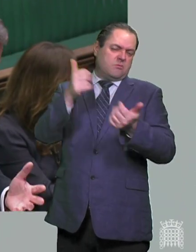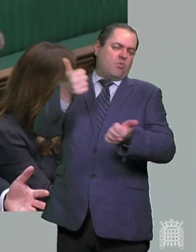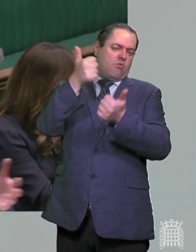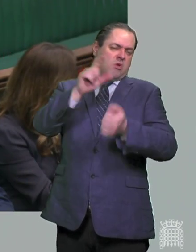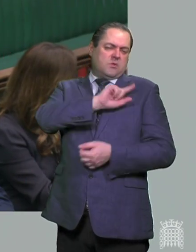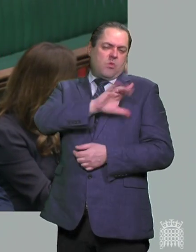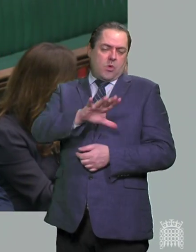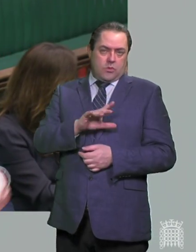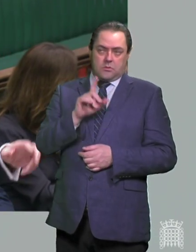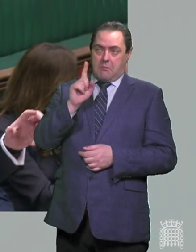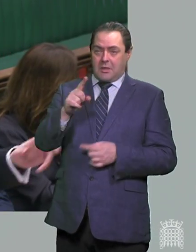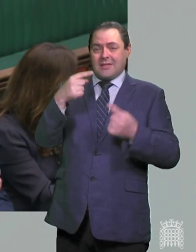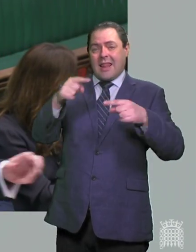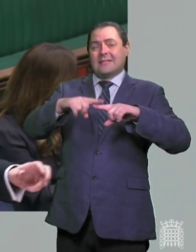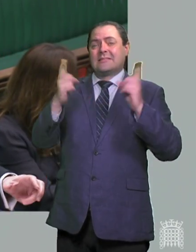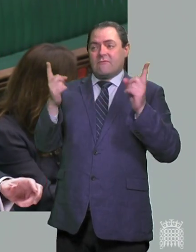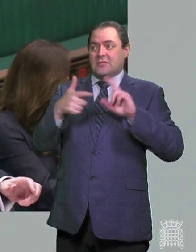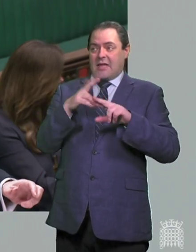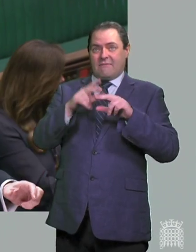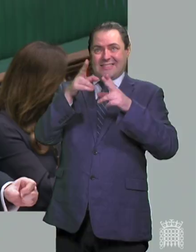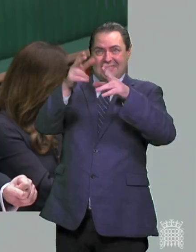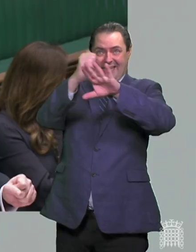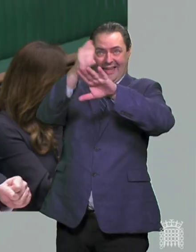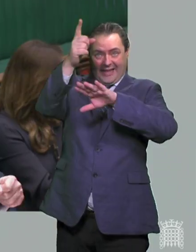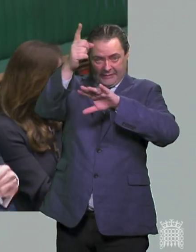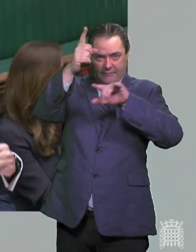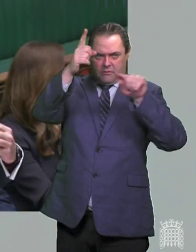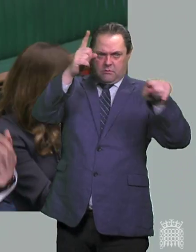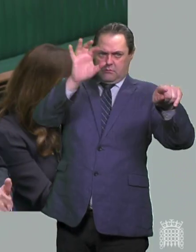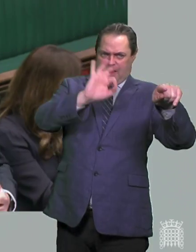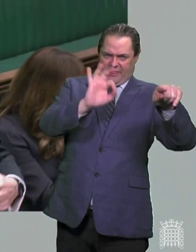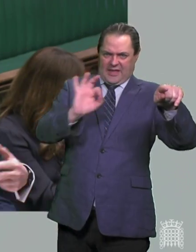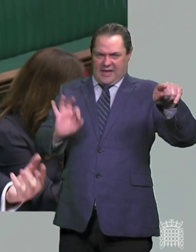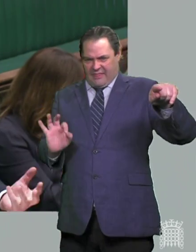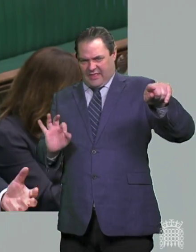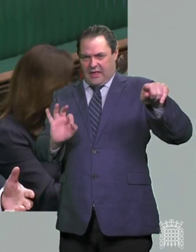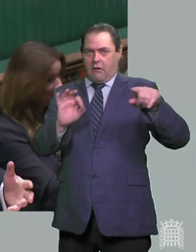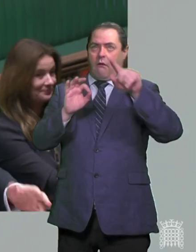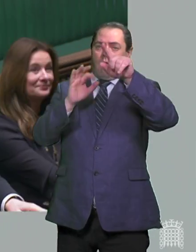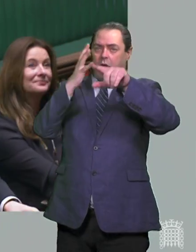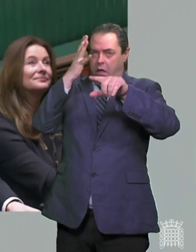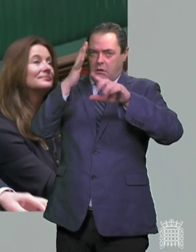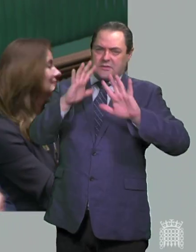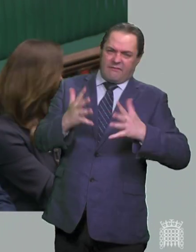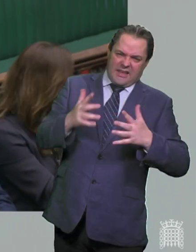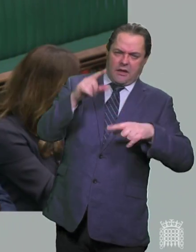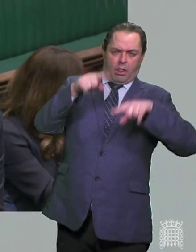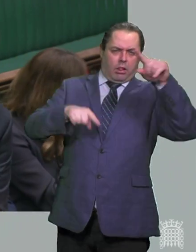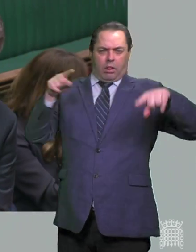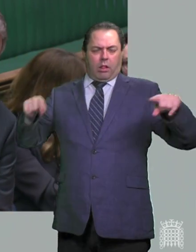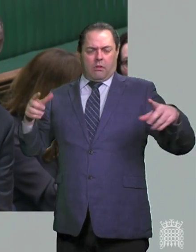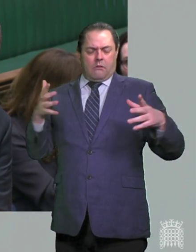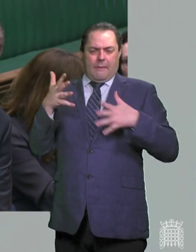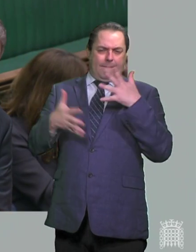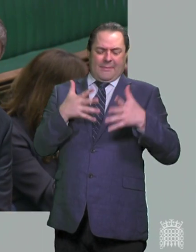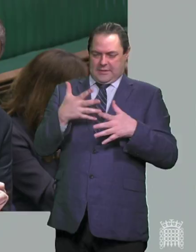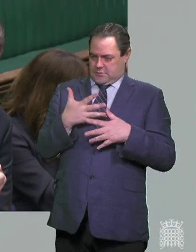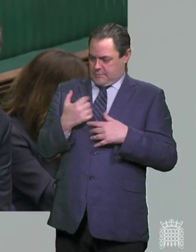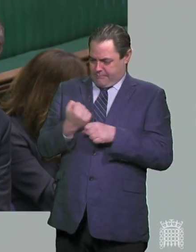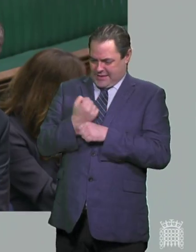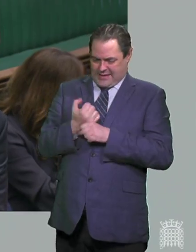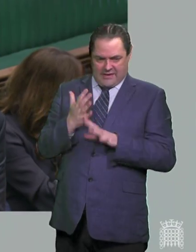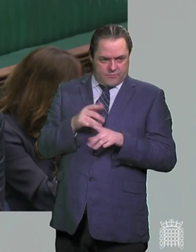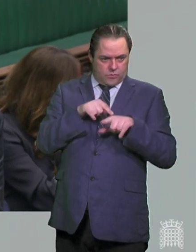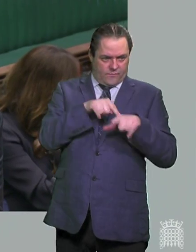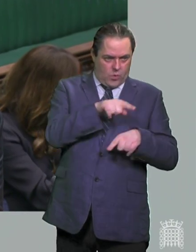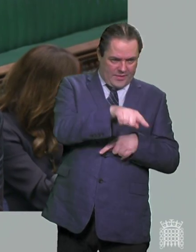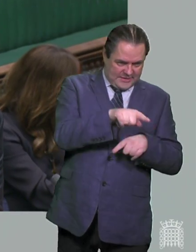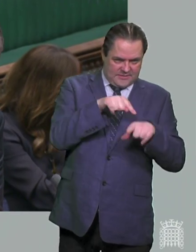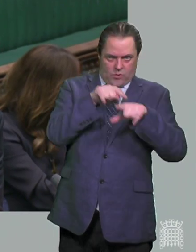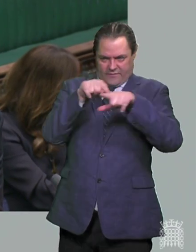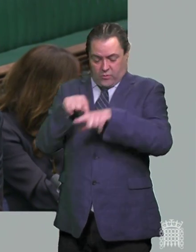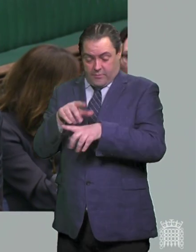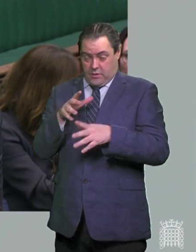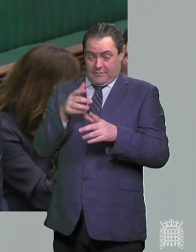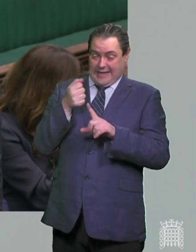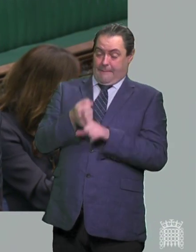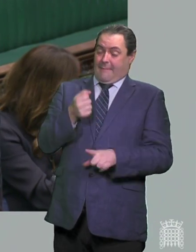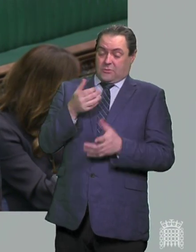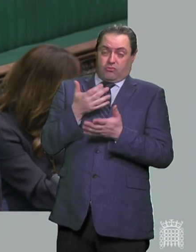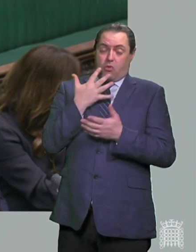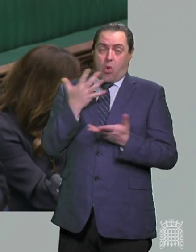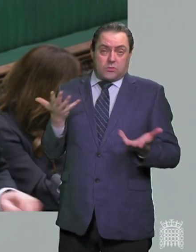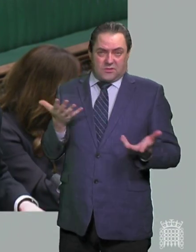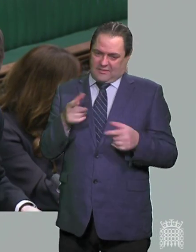But derogations do not work when there are different schemes in different parts of the United Kingdom, some of which include glass and some of which do not, and when producers have to sign up to different schemes that have a huge cost implication.